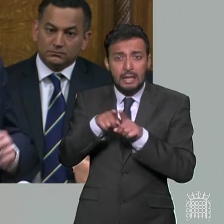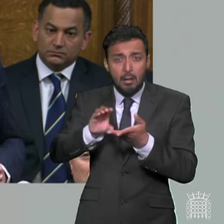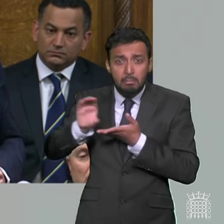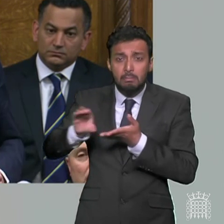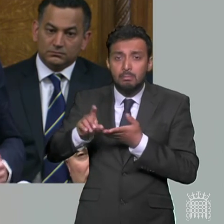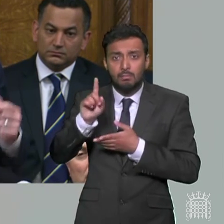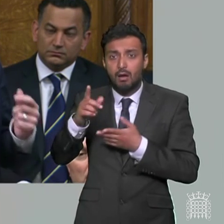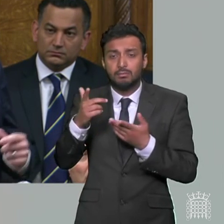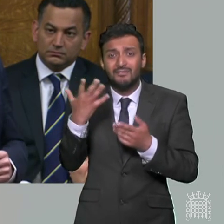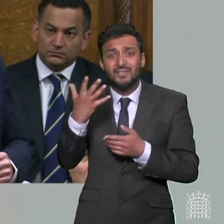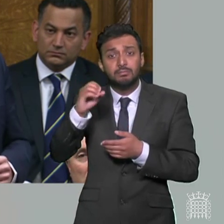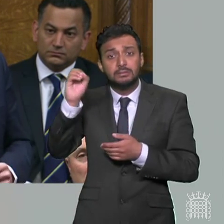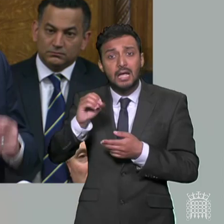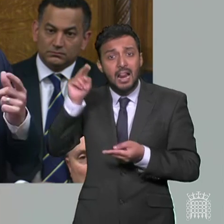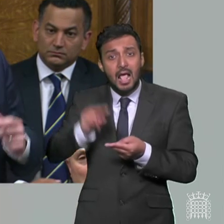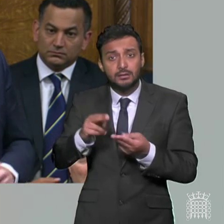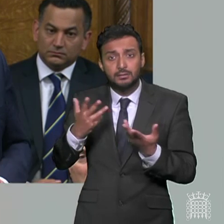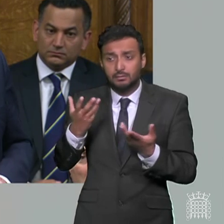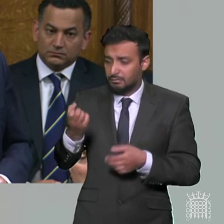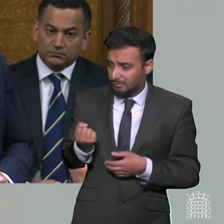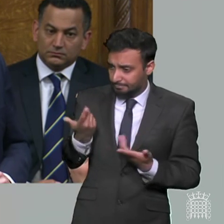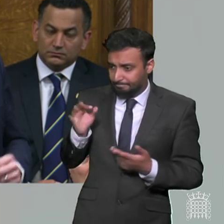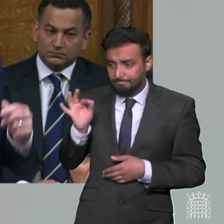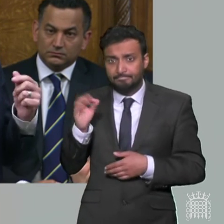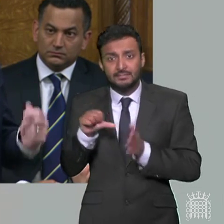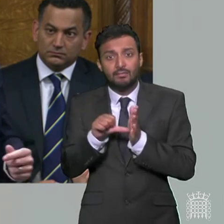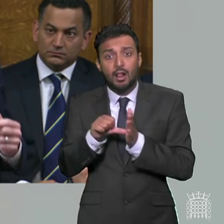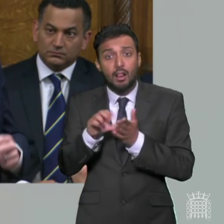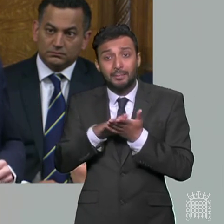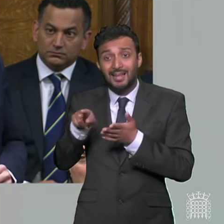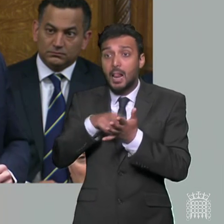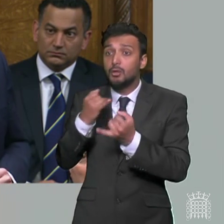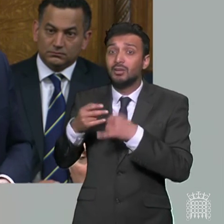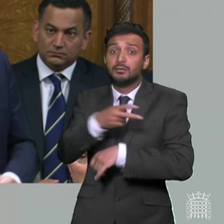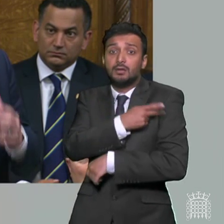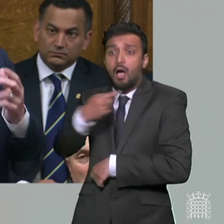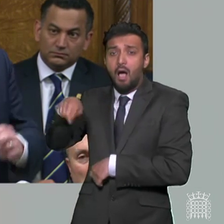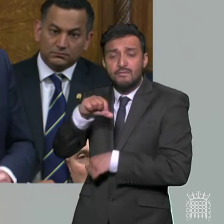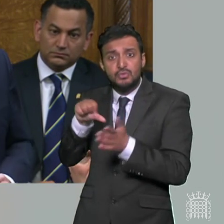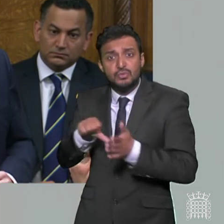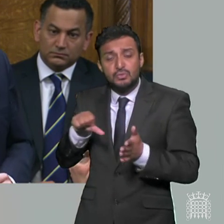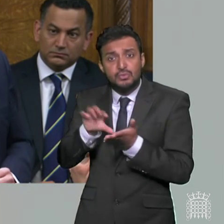That makes it very difficult for the NHS in Cambridge, including Addenbrooke’s Hospital, to retain and recruit staff.